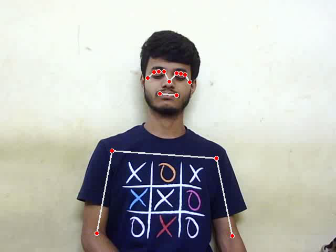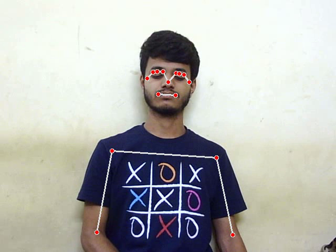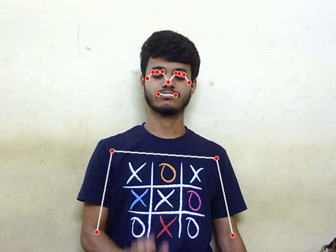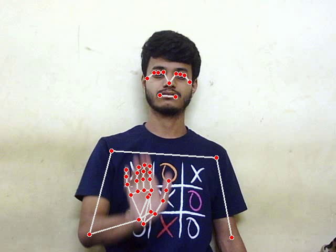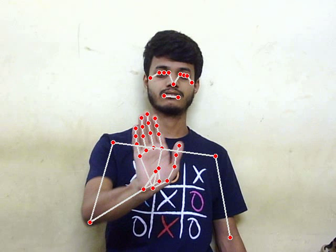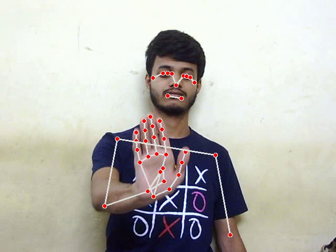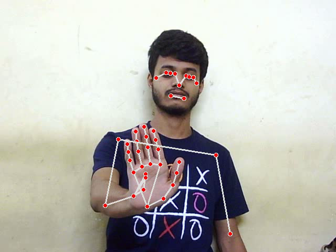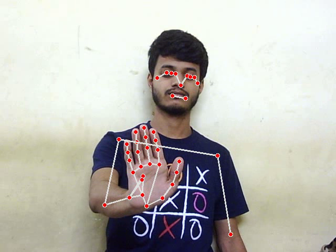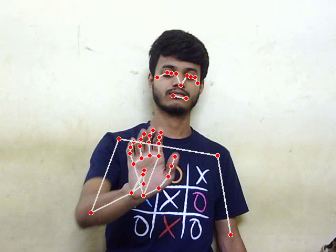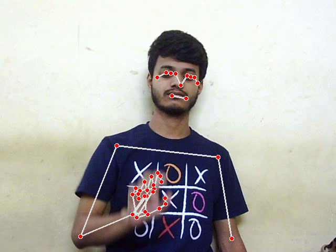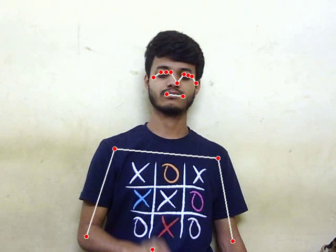your